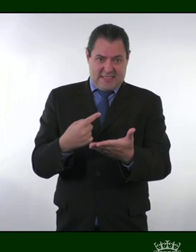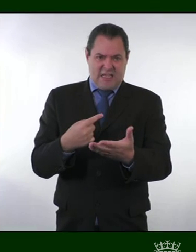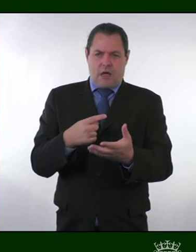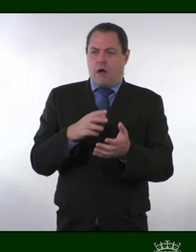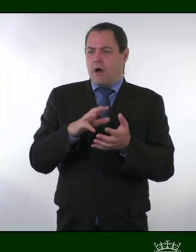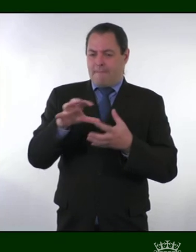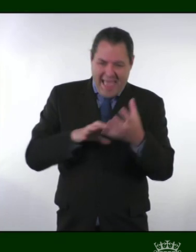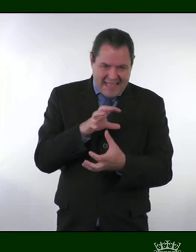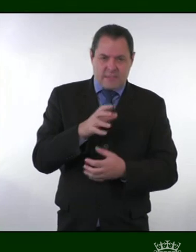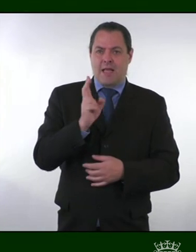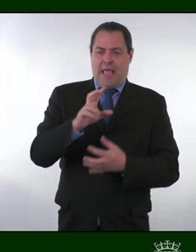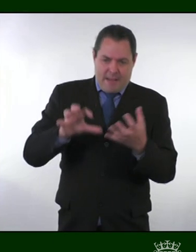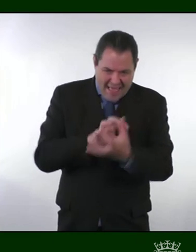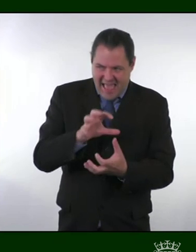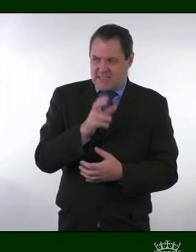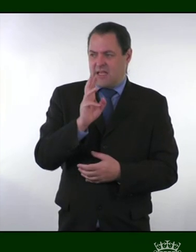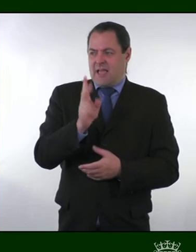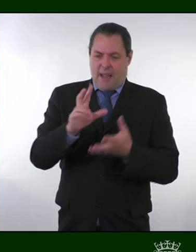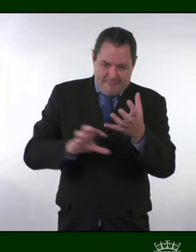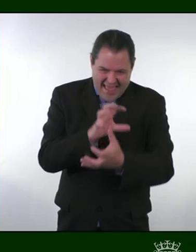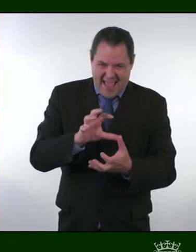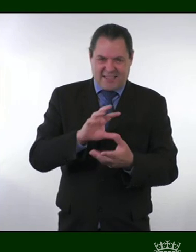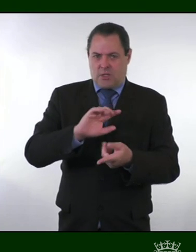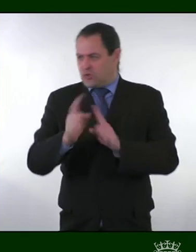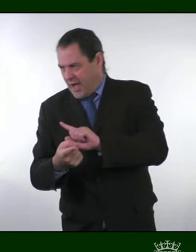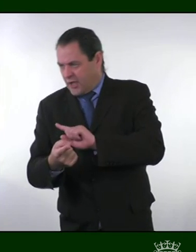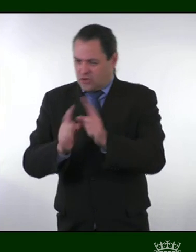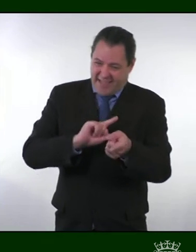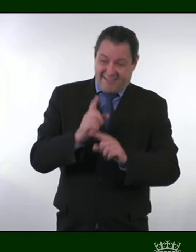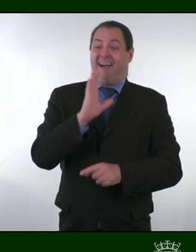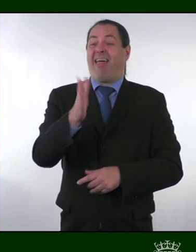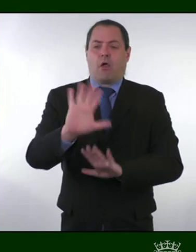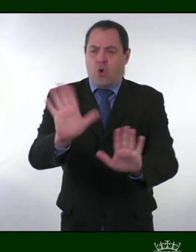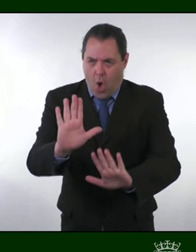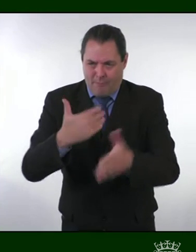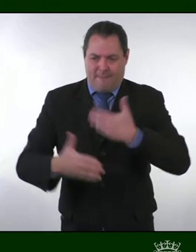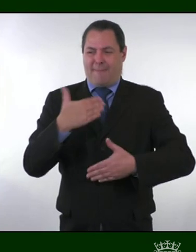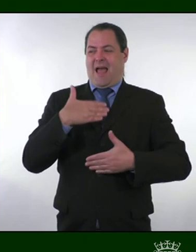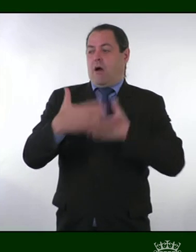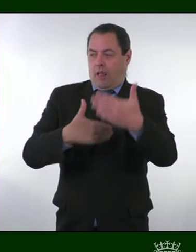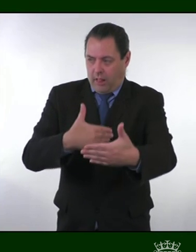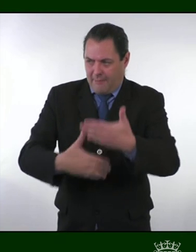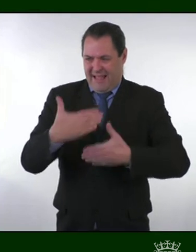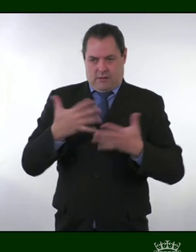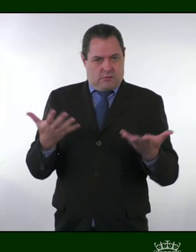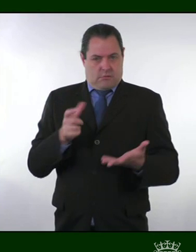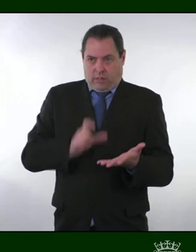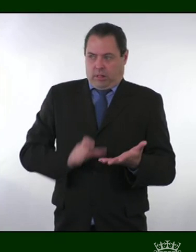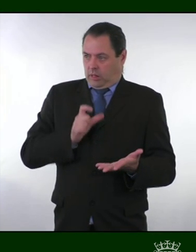He or she said, “It’s mess after mess, U-turn after U-turn…It’s a fundamental issue of competence, God knows what is going on.